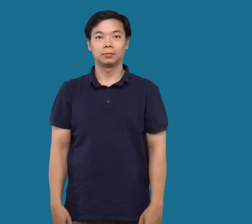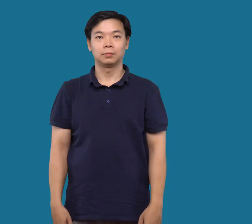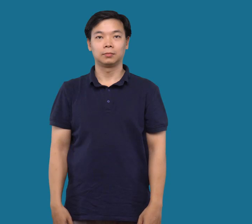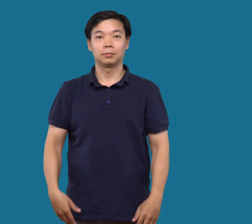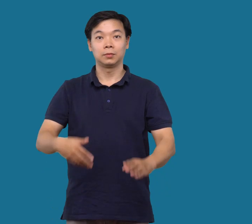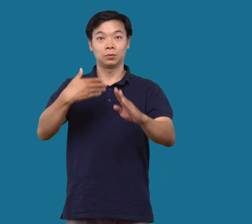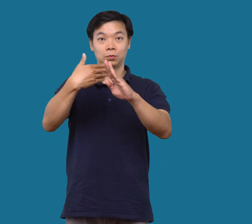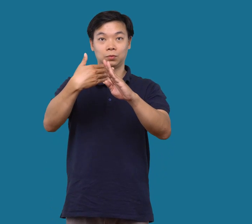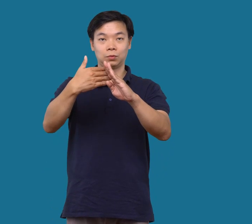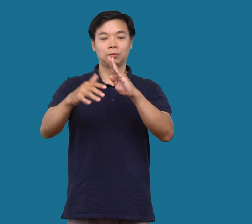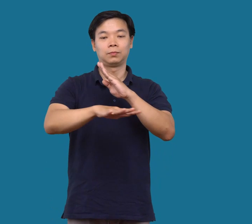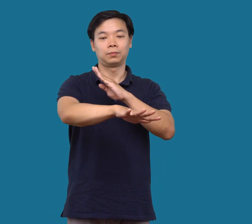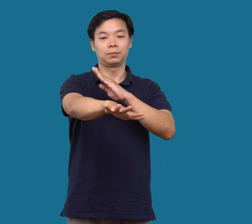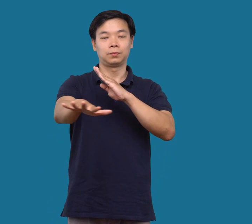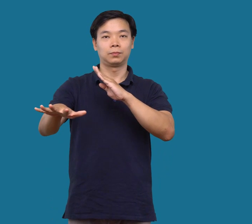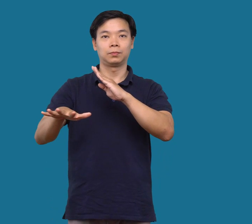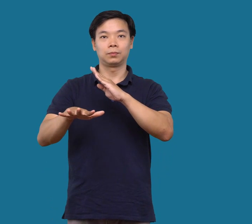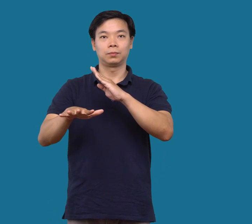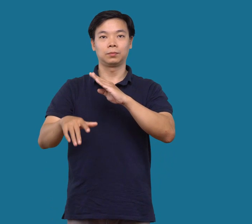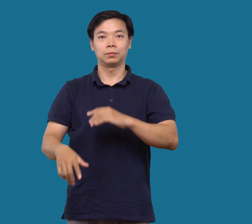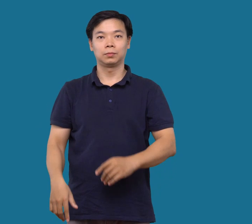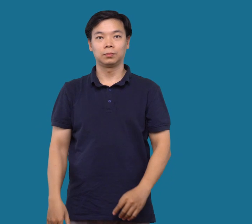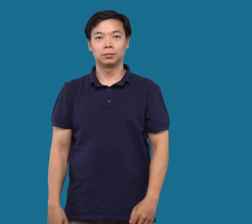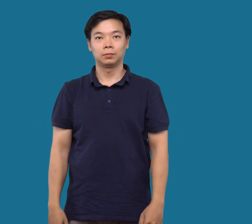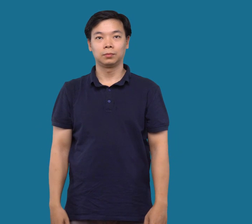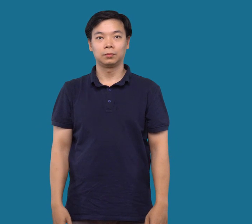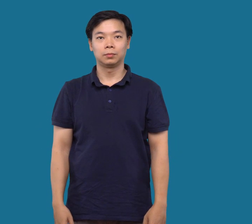sân trường